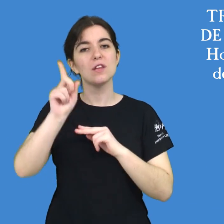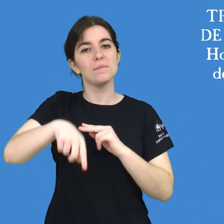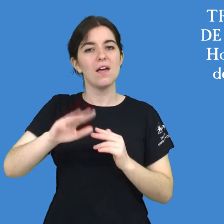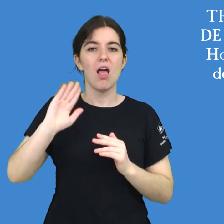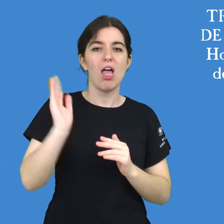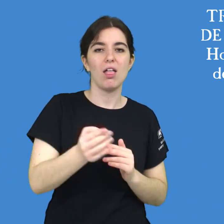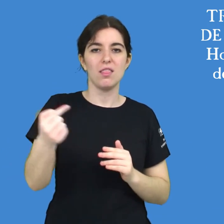afectar